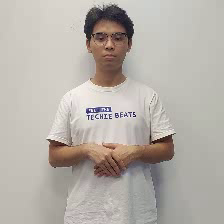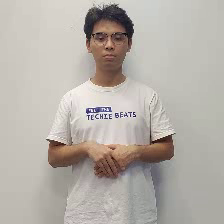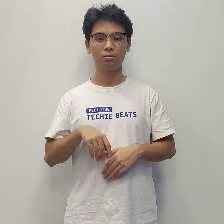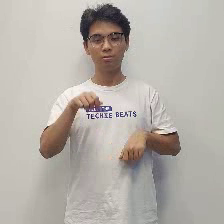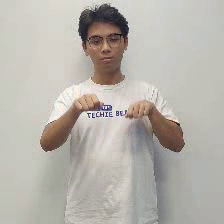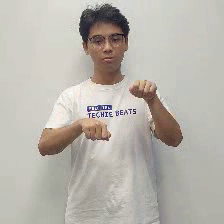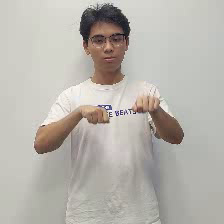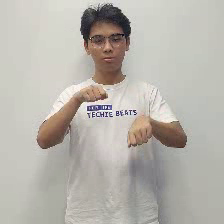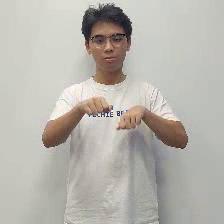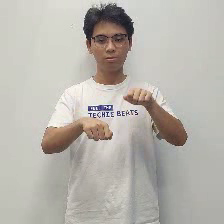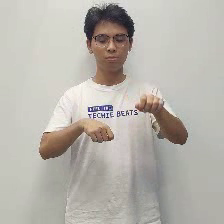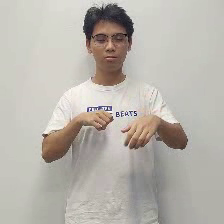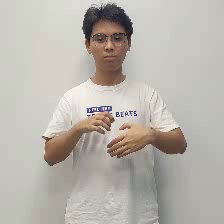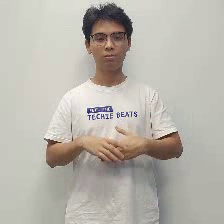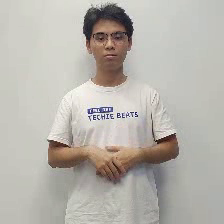Xe đạp